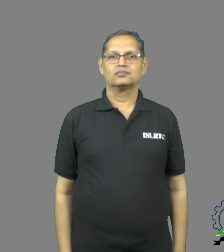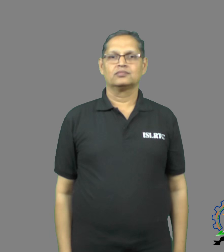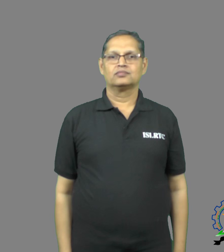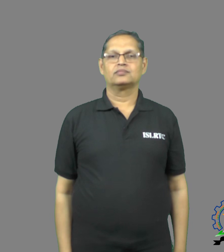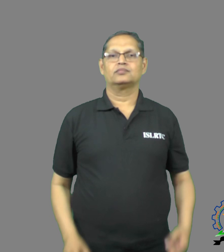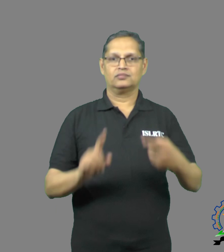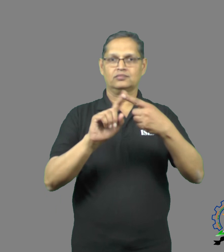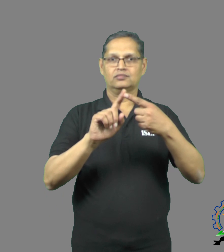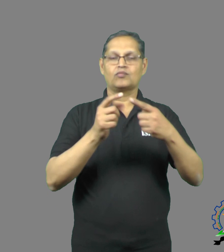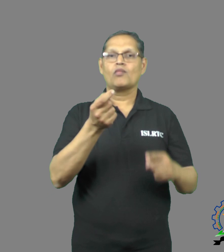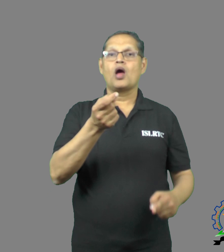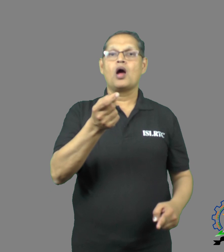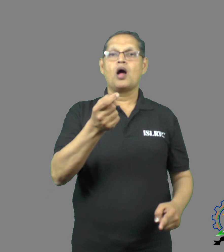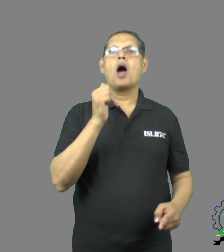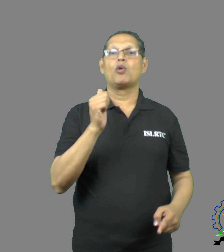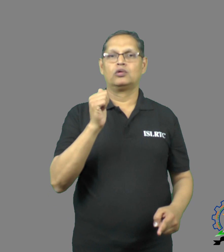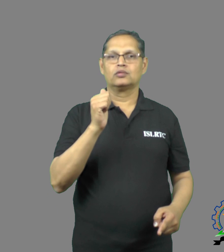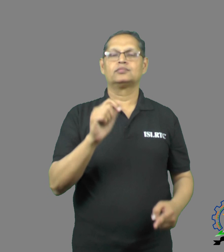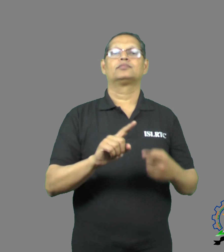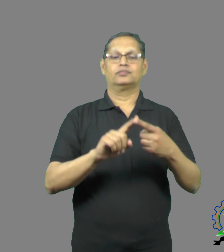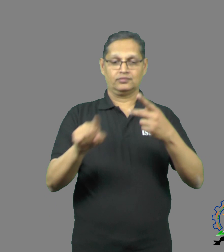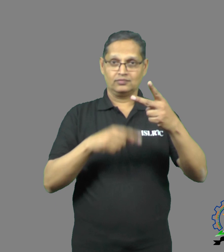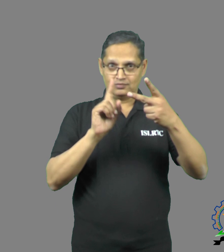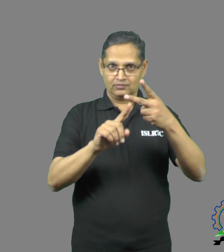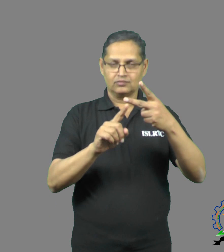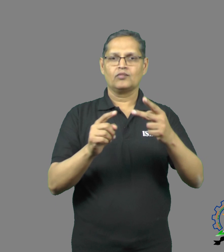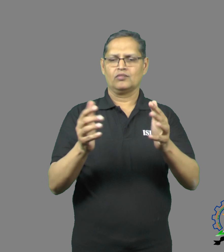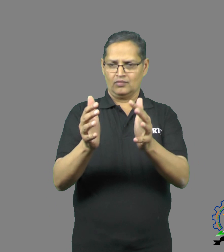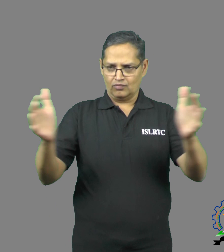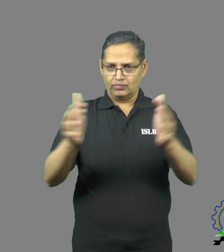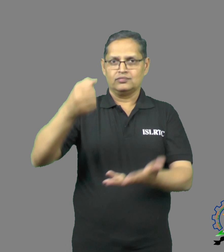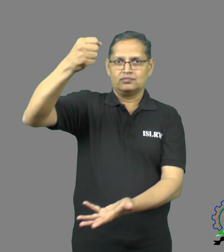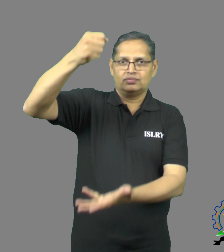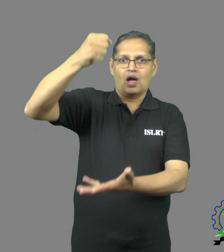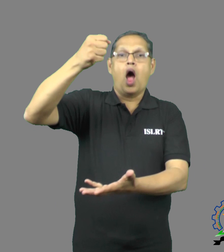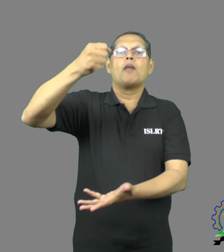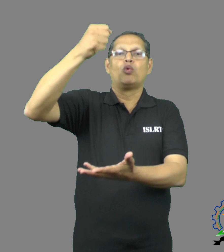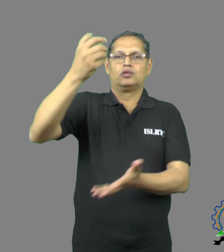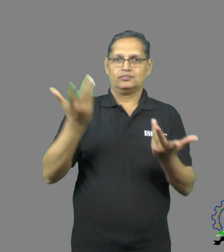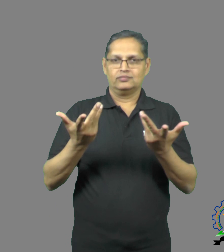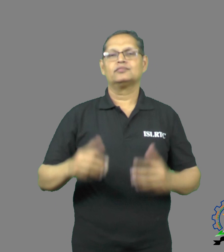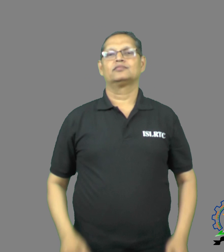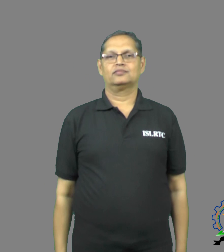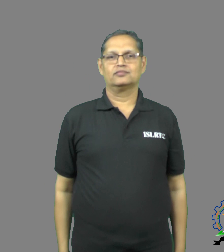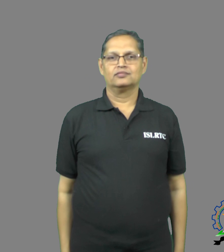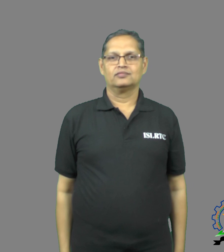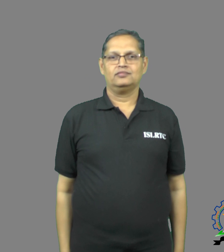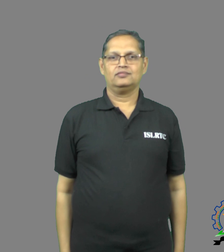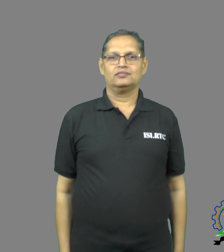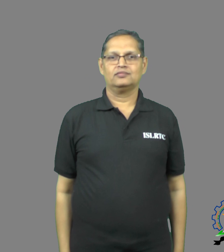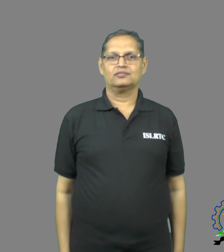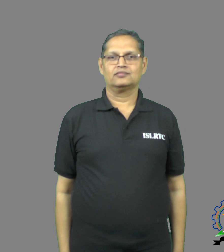Amount